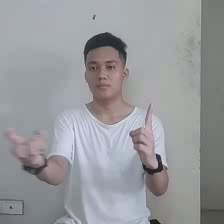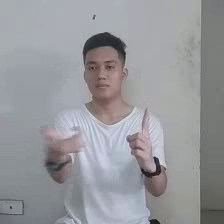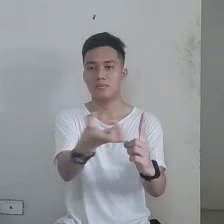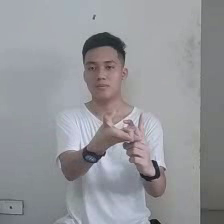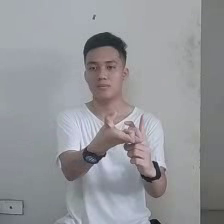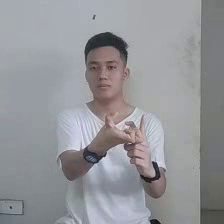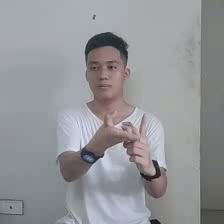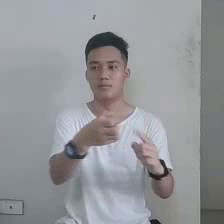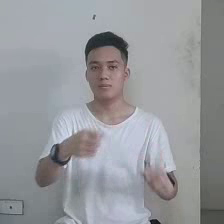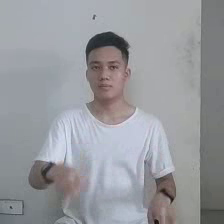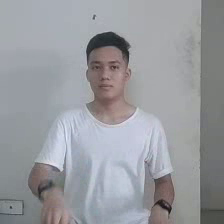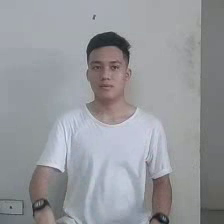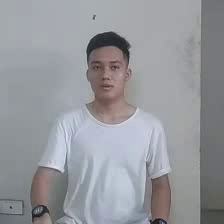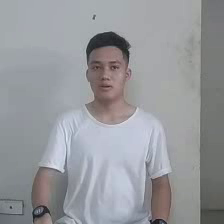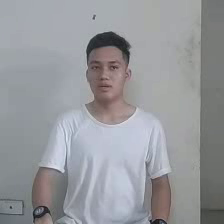Hâm mộ